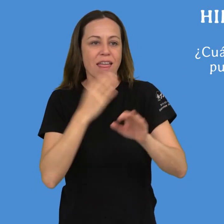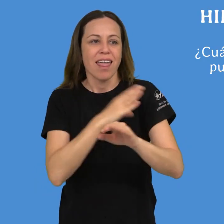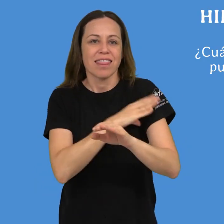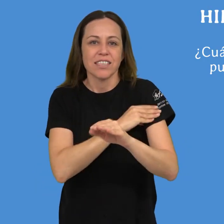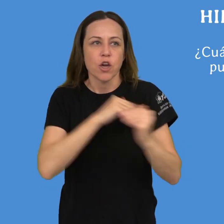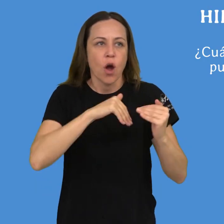tensión